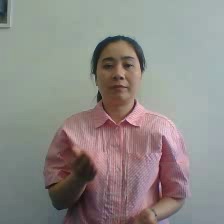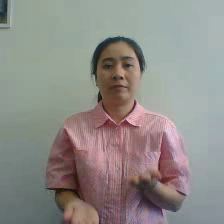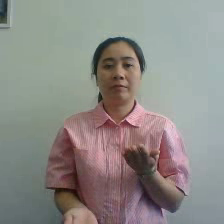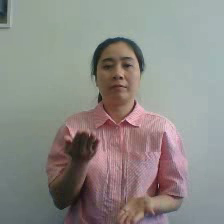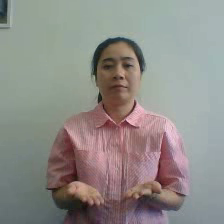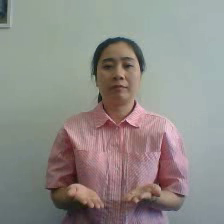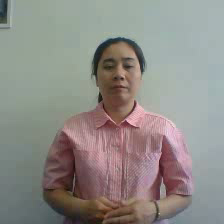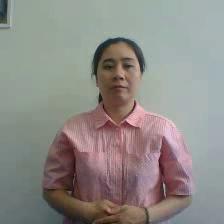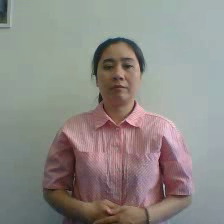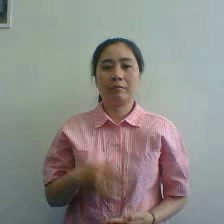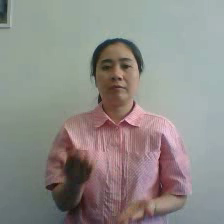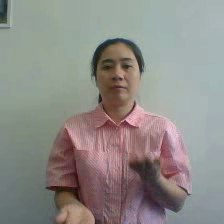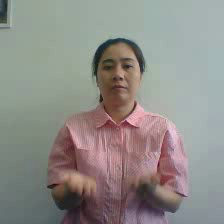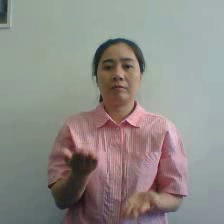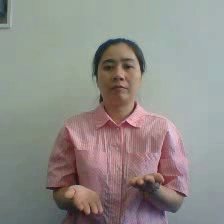Có thể